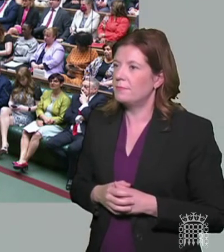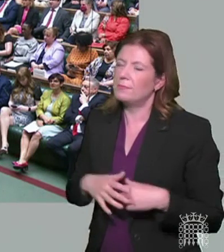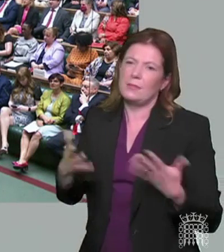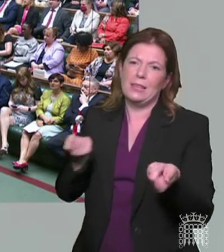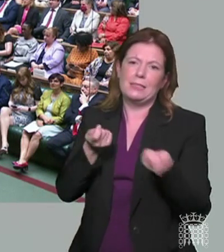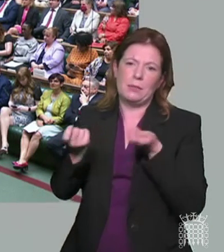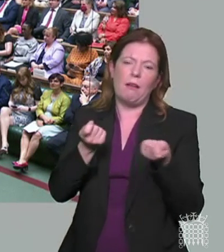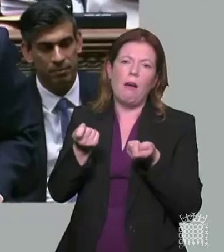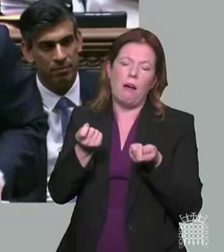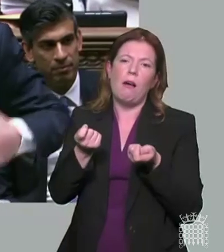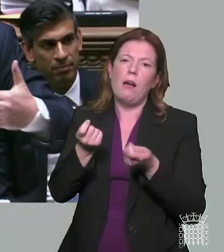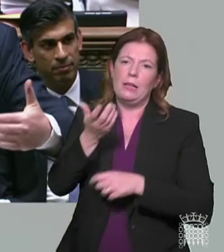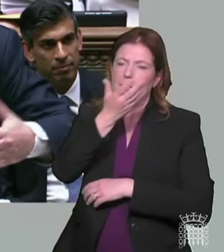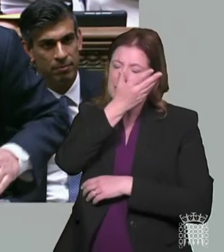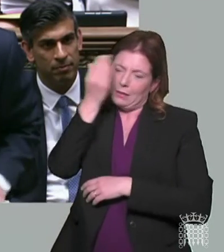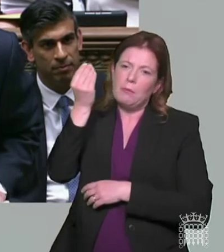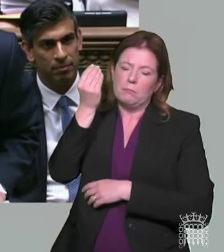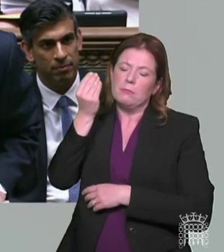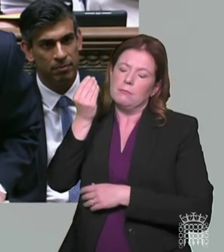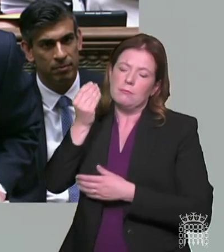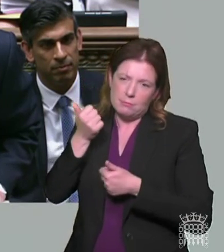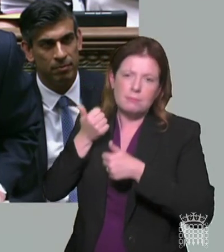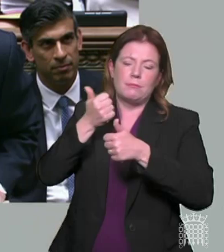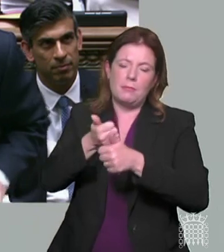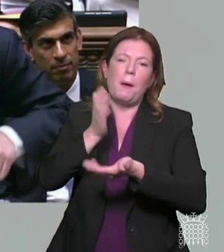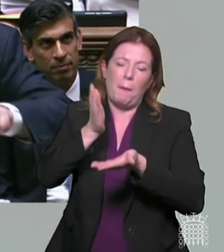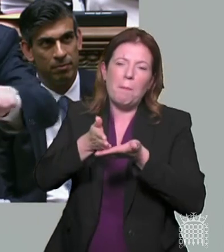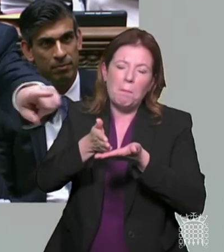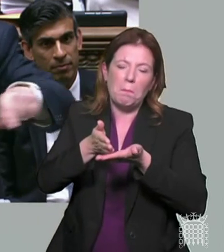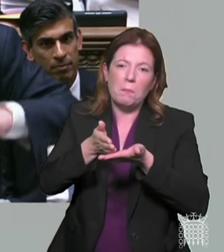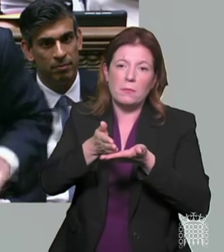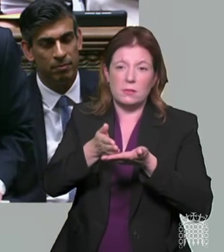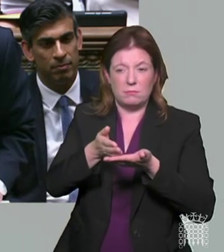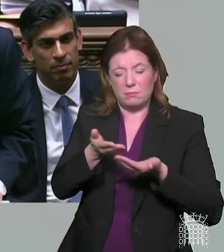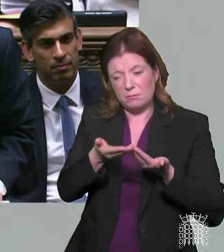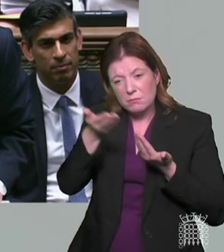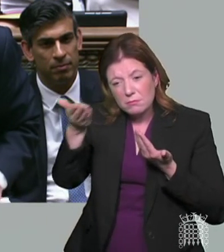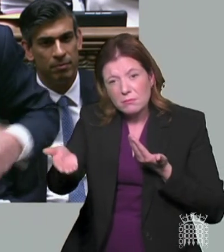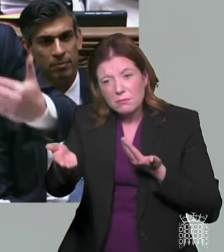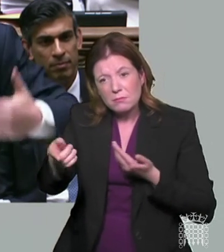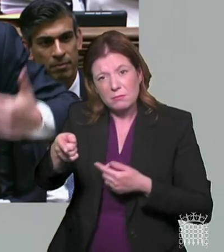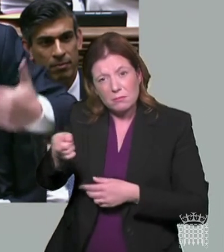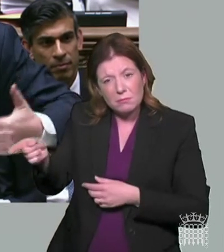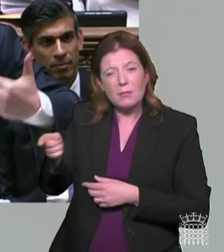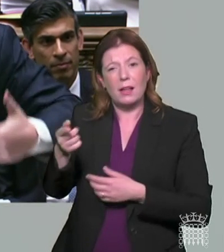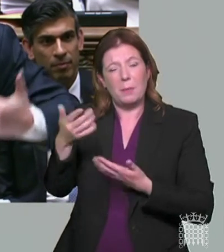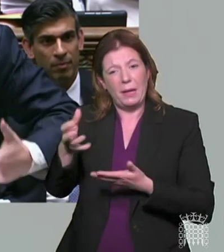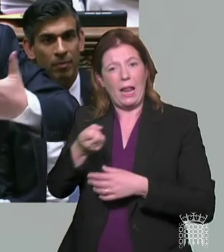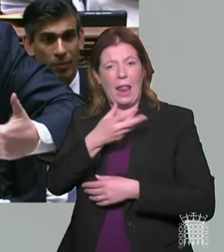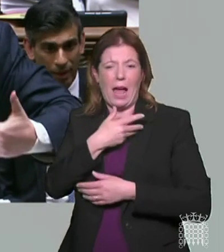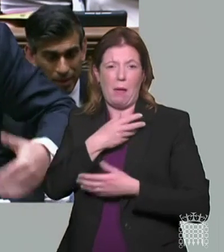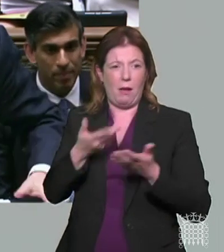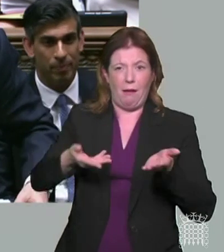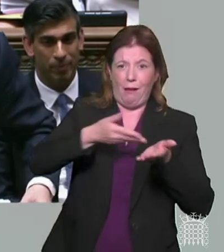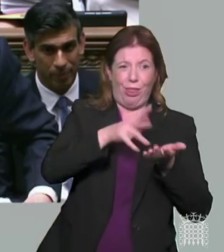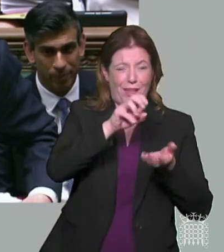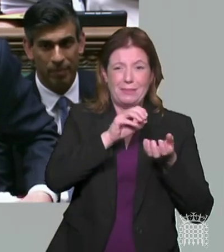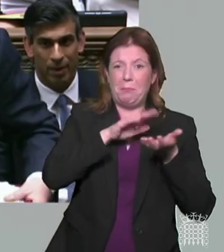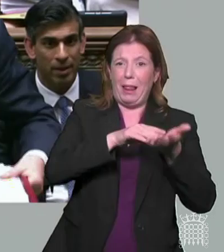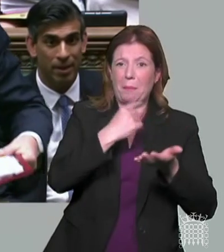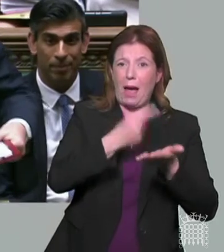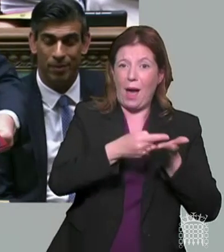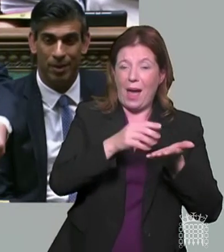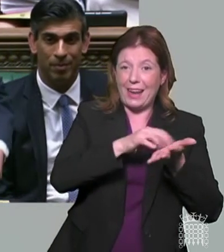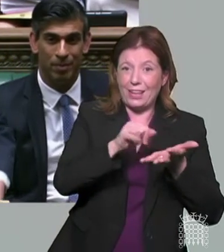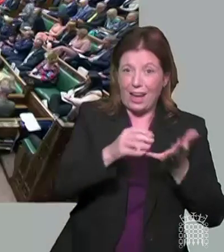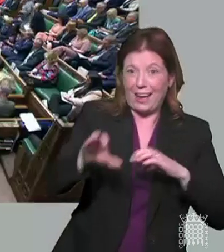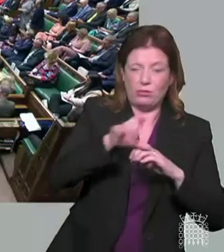We intend fully to deliver the dementia moonshot, but never forget that Labour was the party that voted against £13 billion a year extra for the NHS.